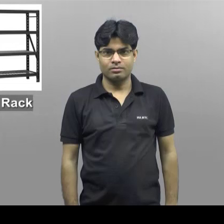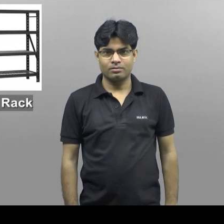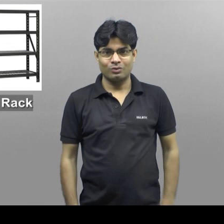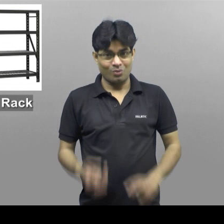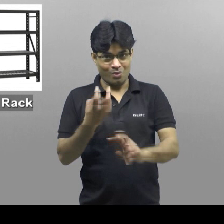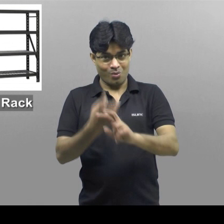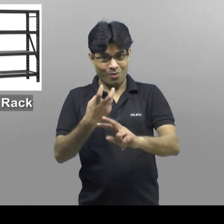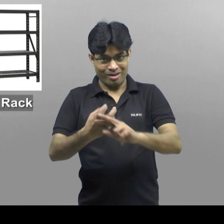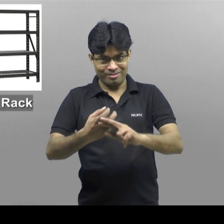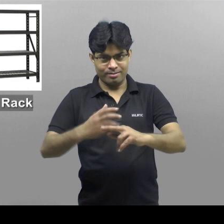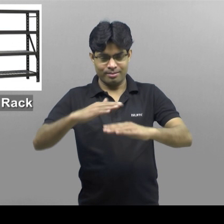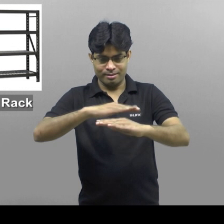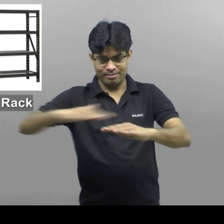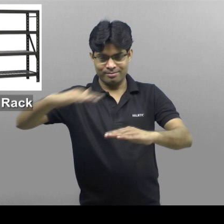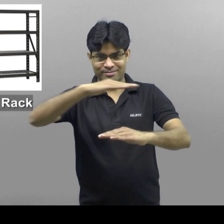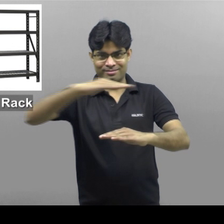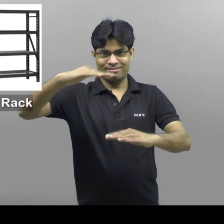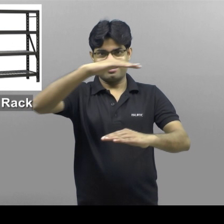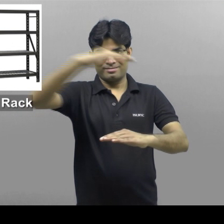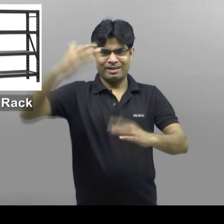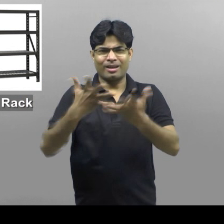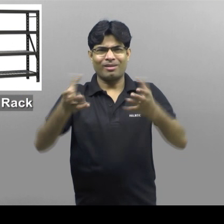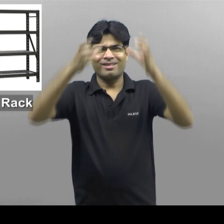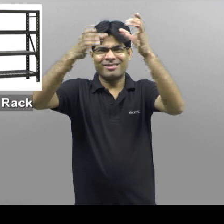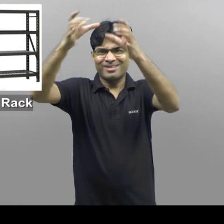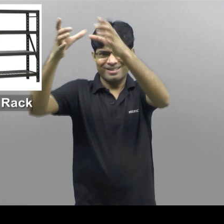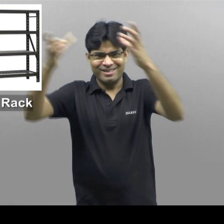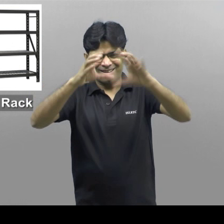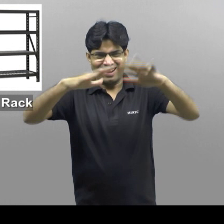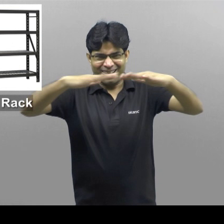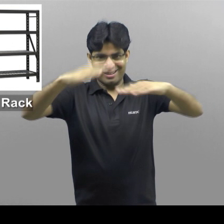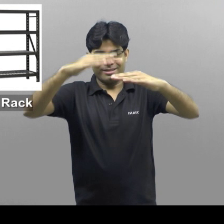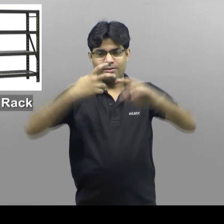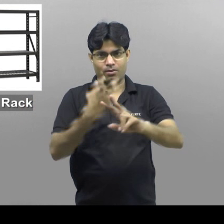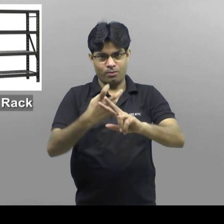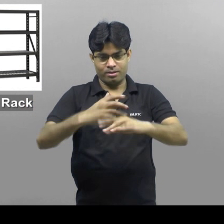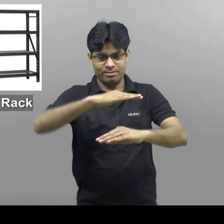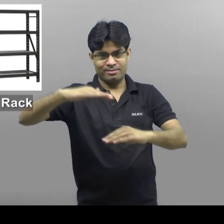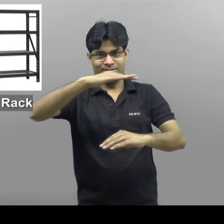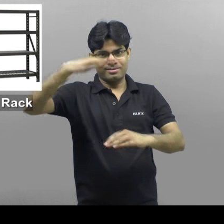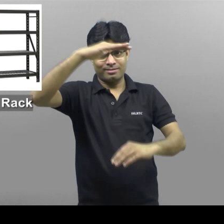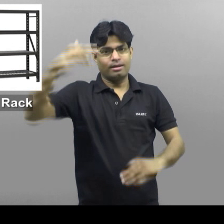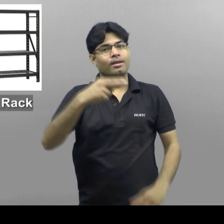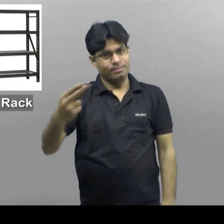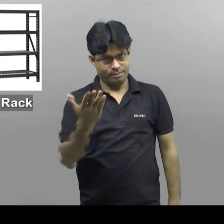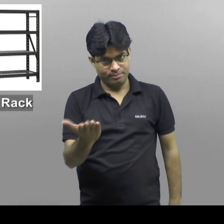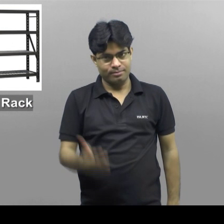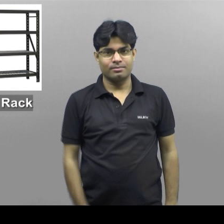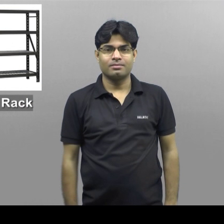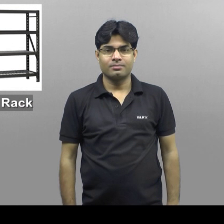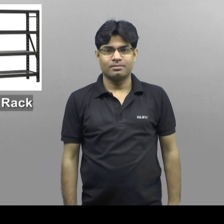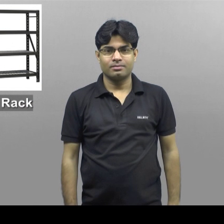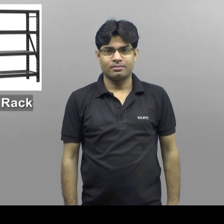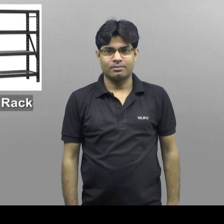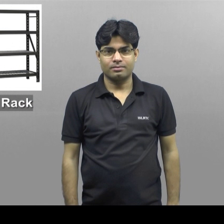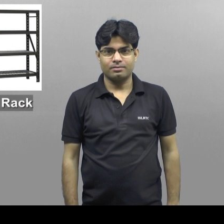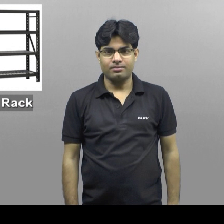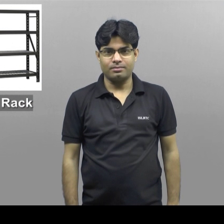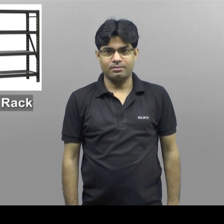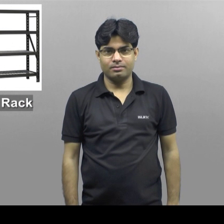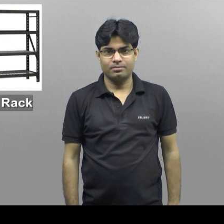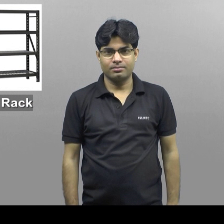Steel Rack